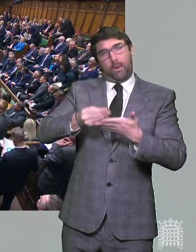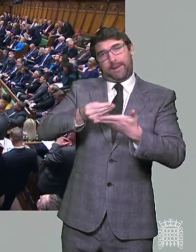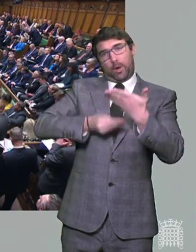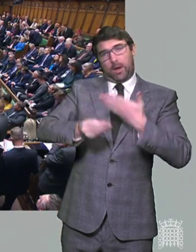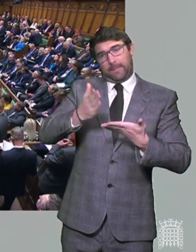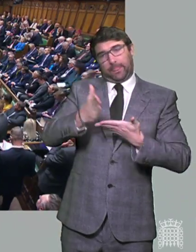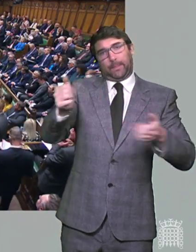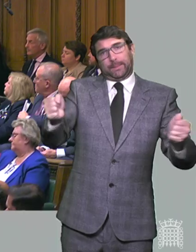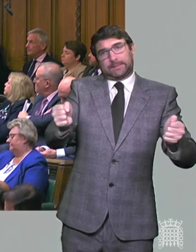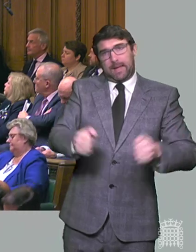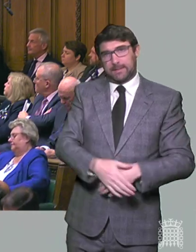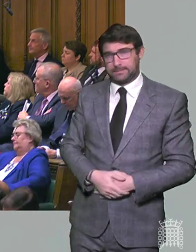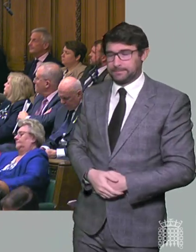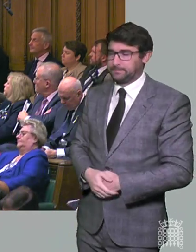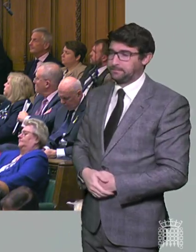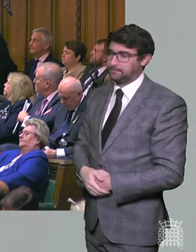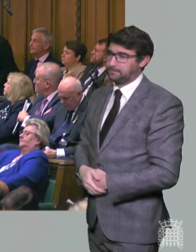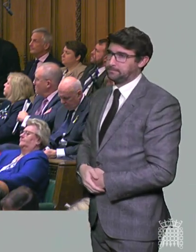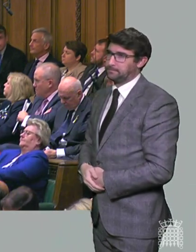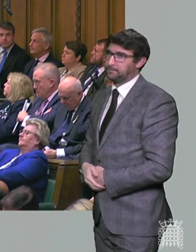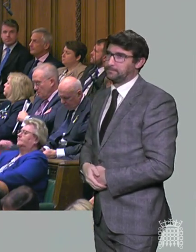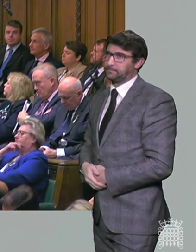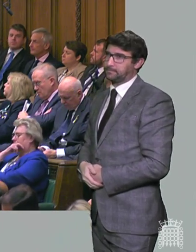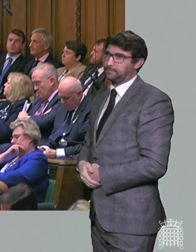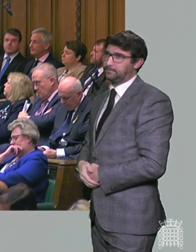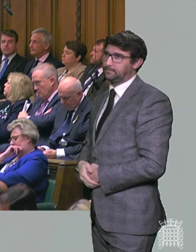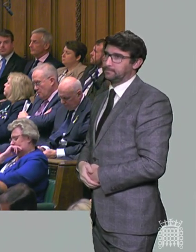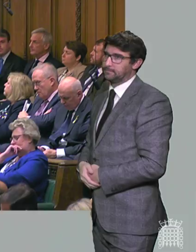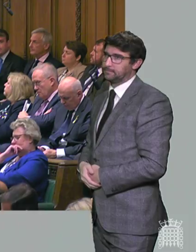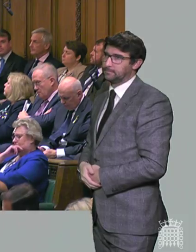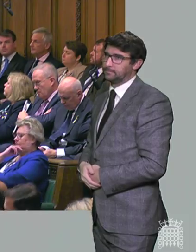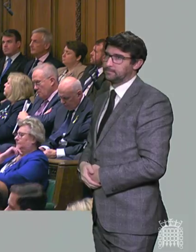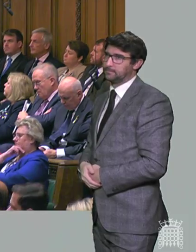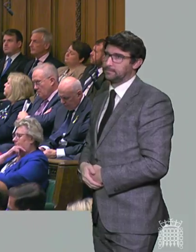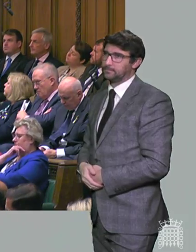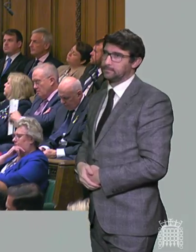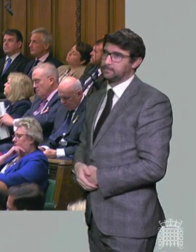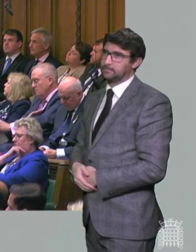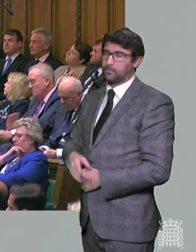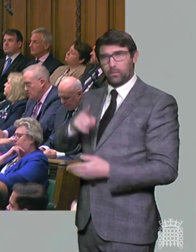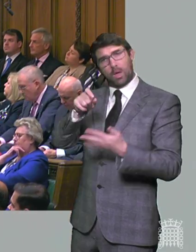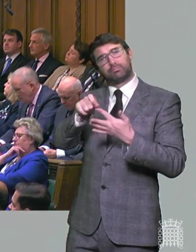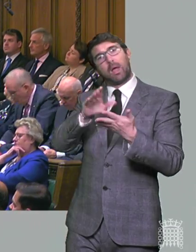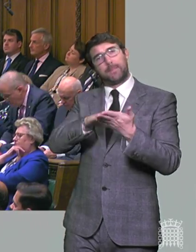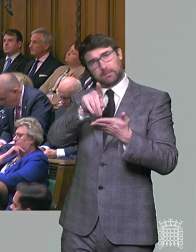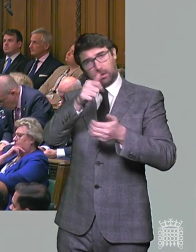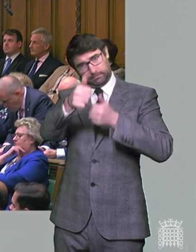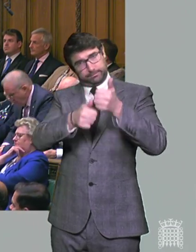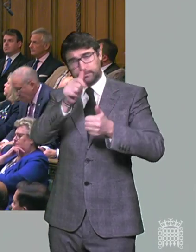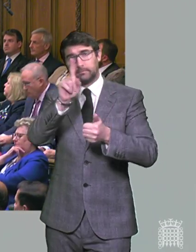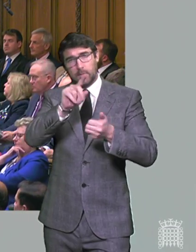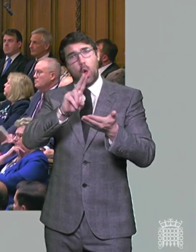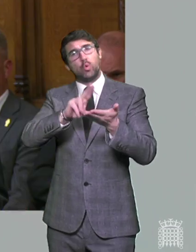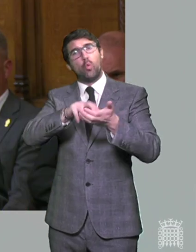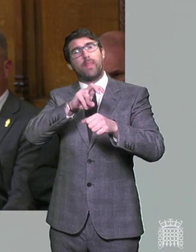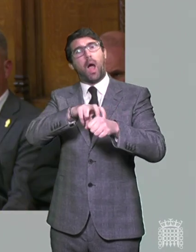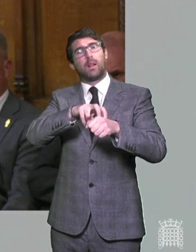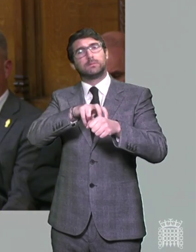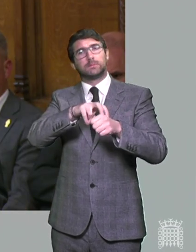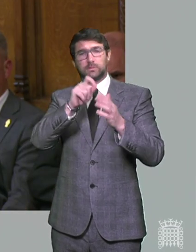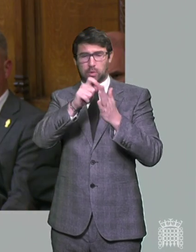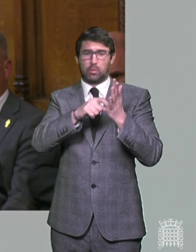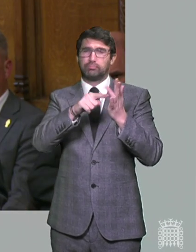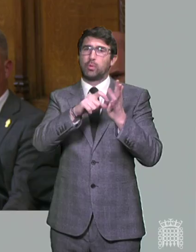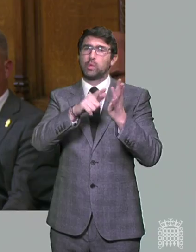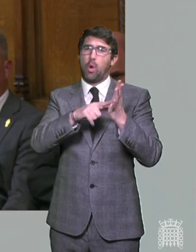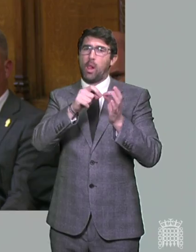The Prime Minister is to be commended for securing the passage of the Northern Ireland Protocol Bill through this House without amendment before the summer recess.